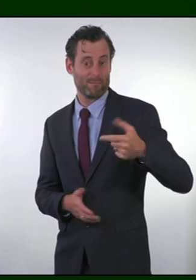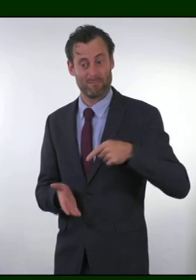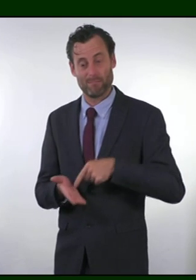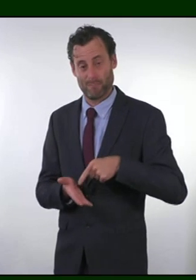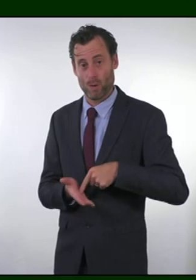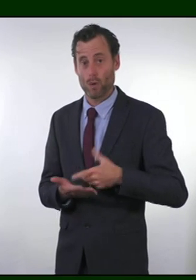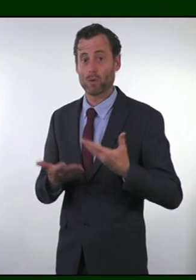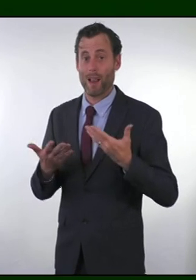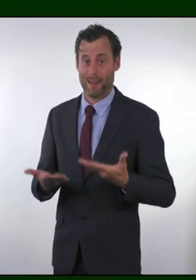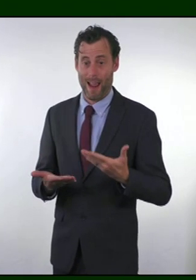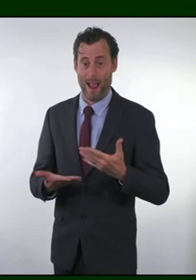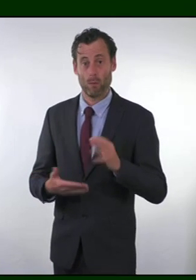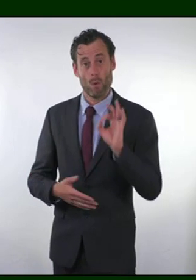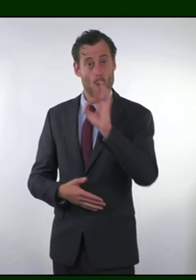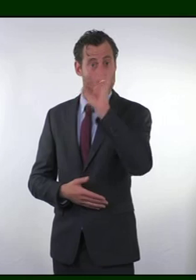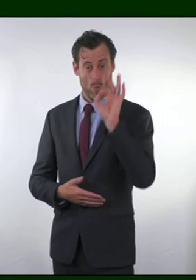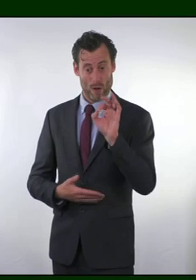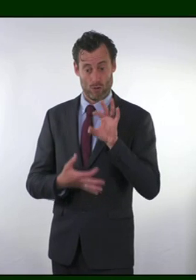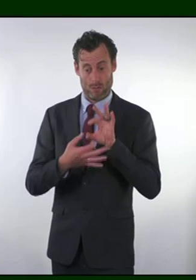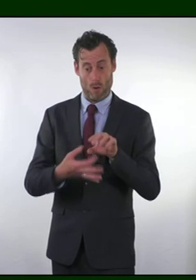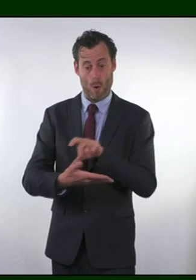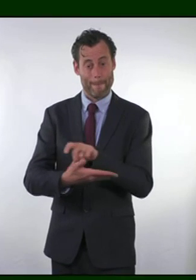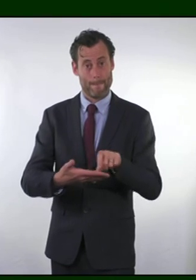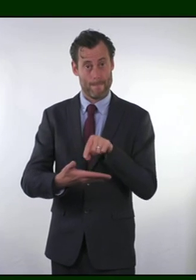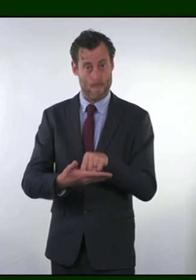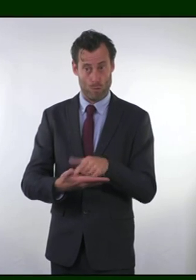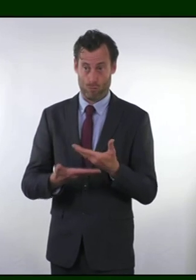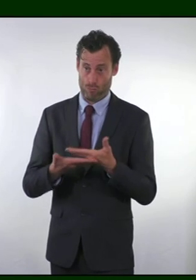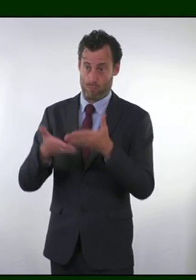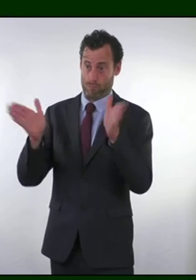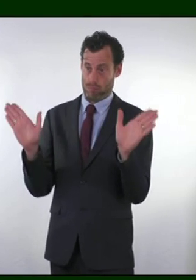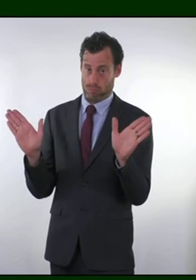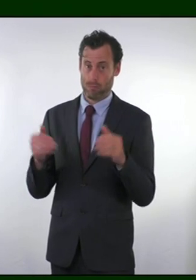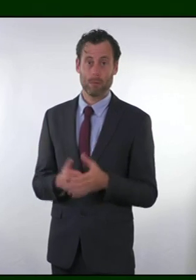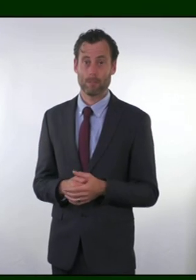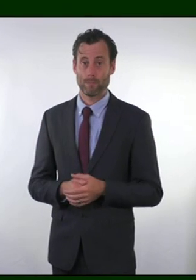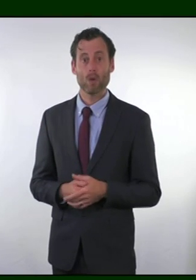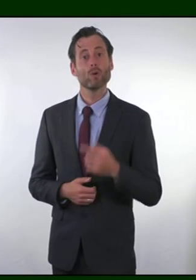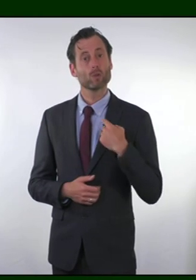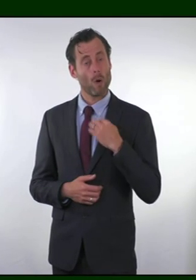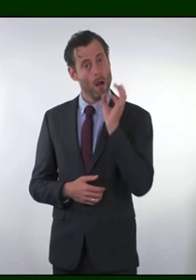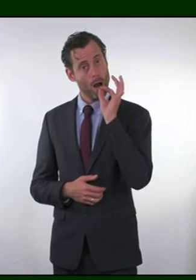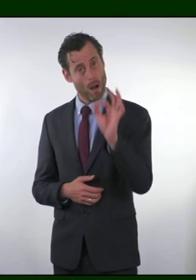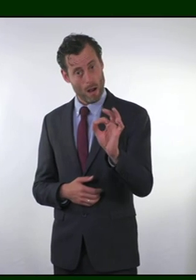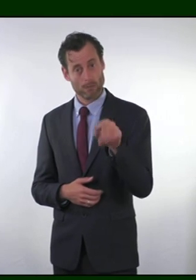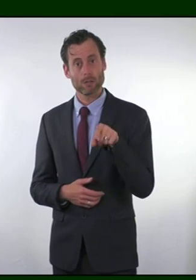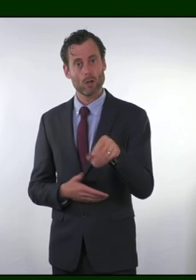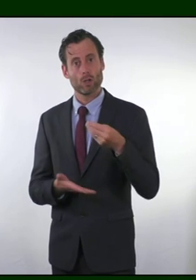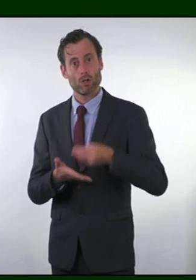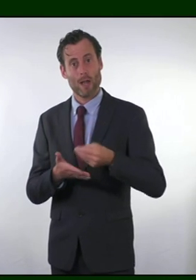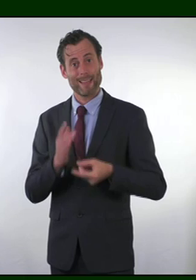The question on such a motion shall be put forthwith.